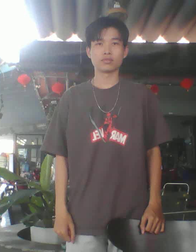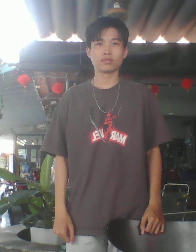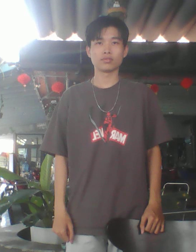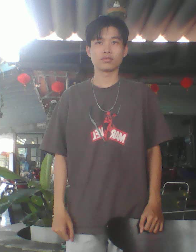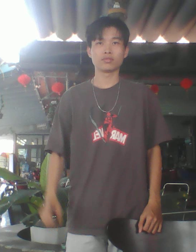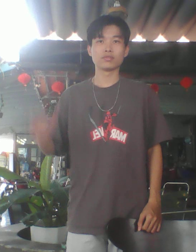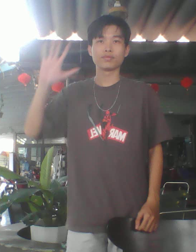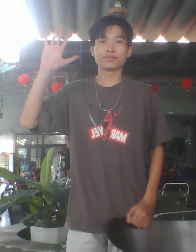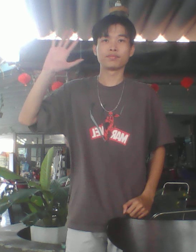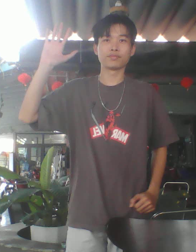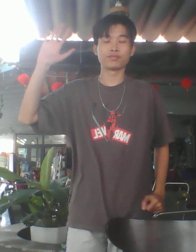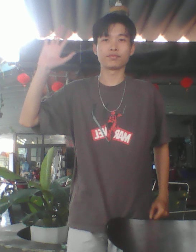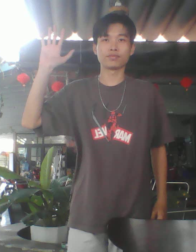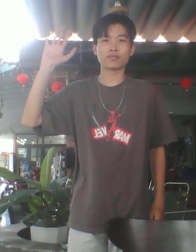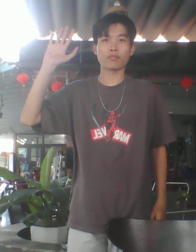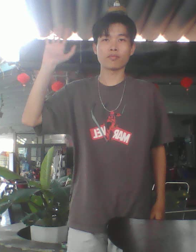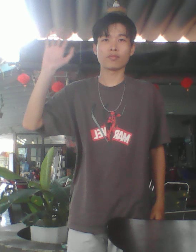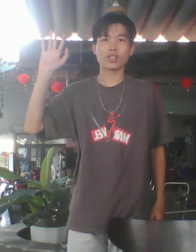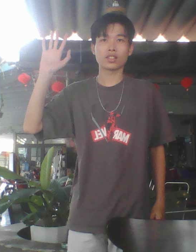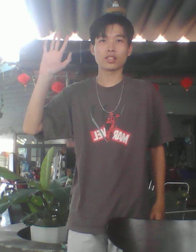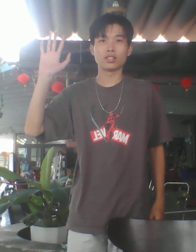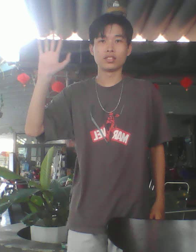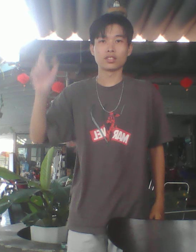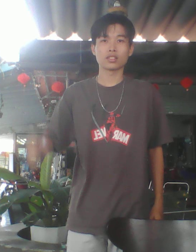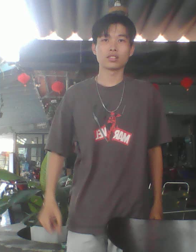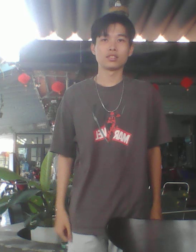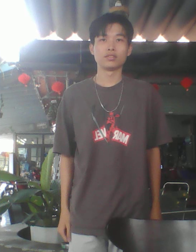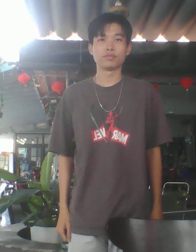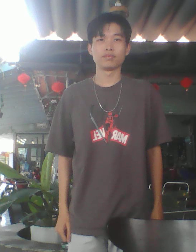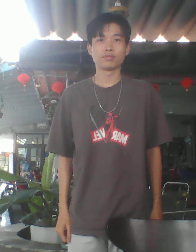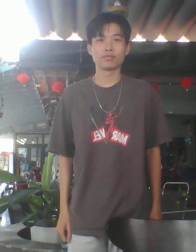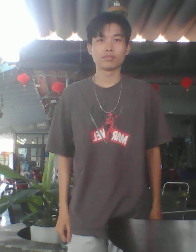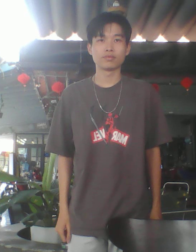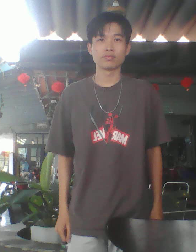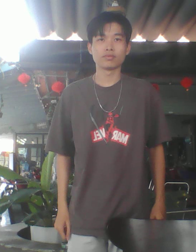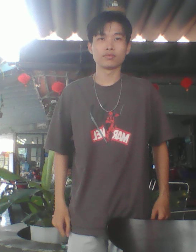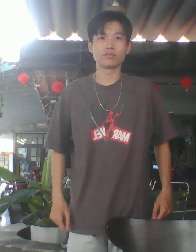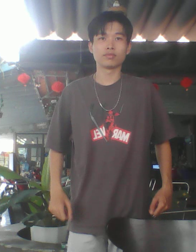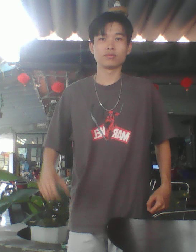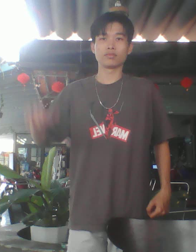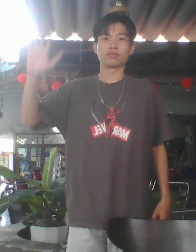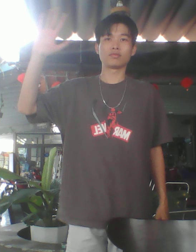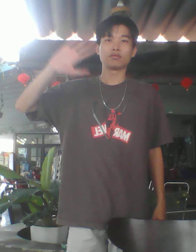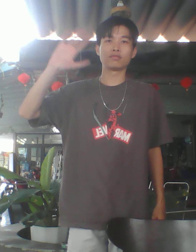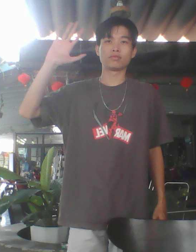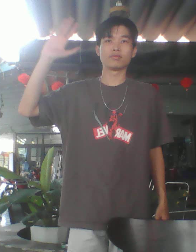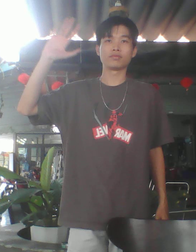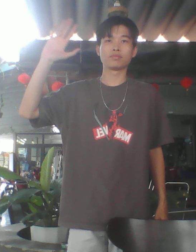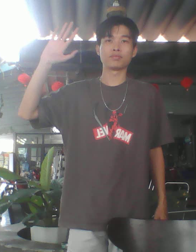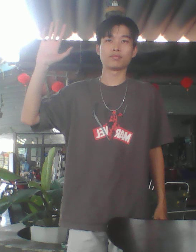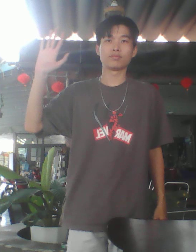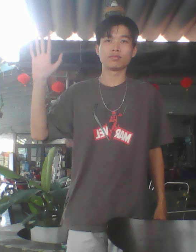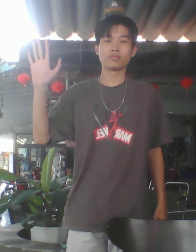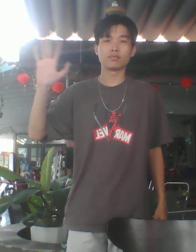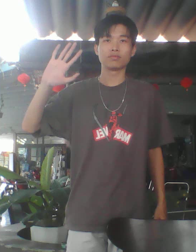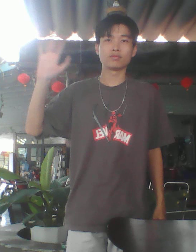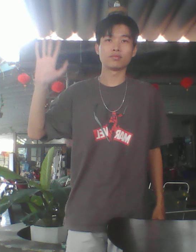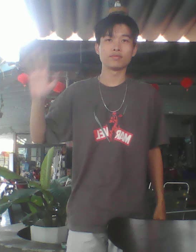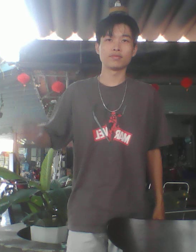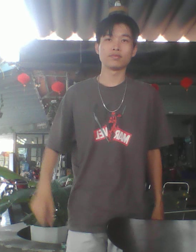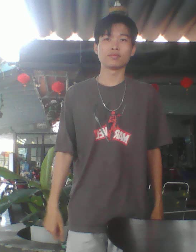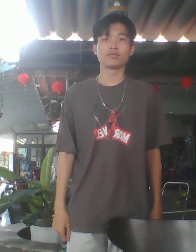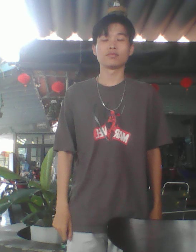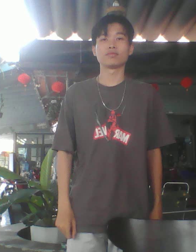xin chao